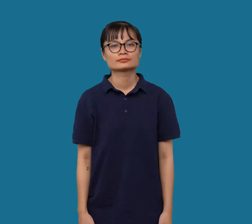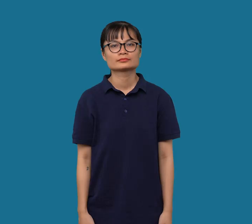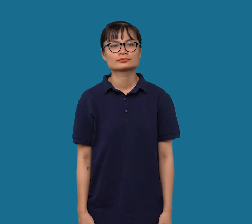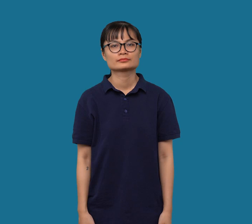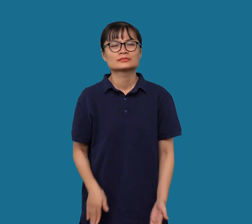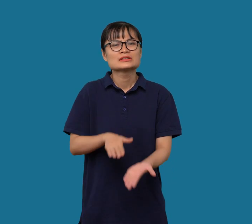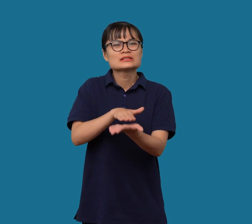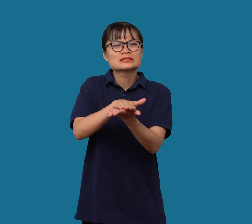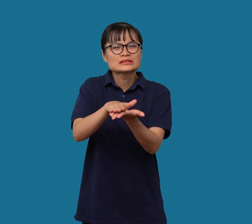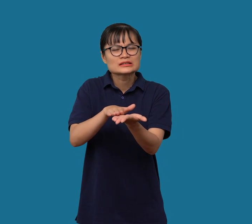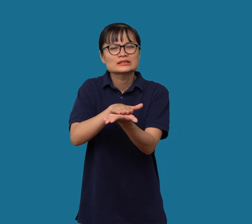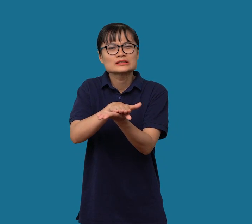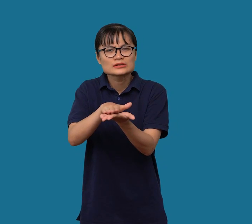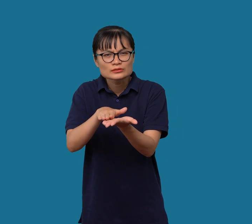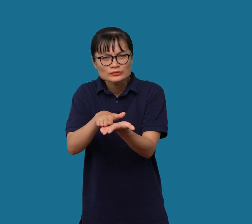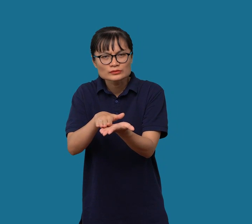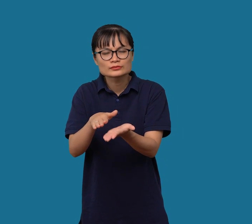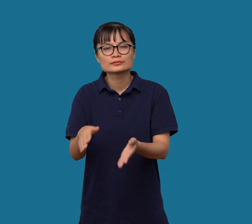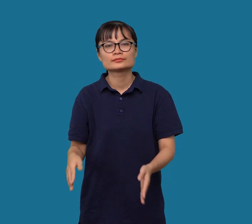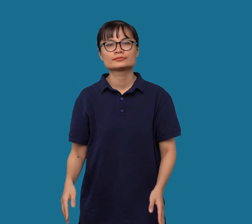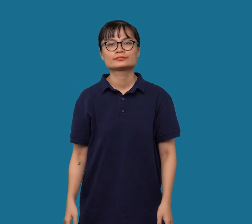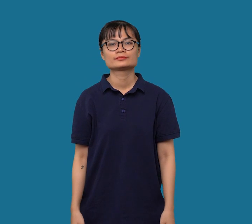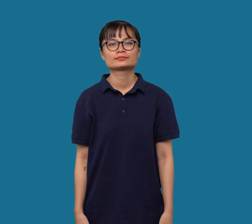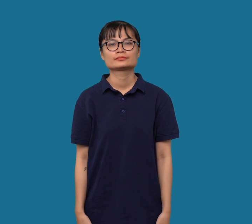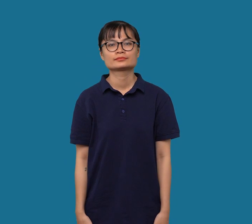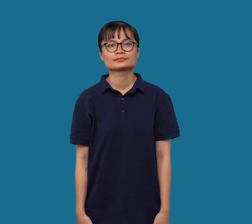xin lỗi